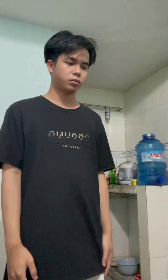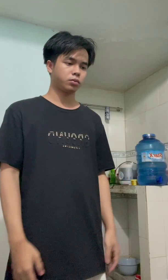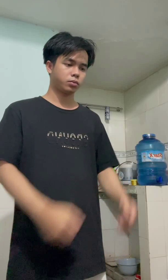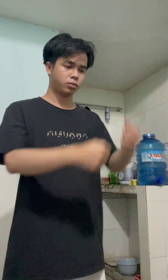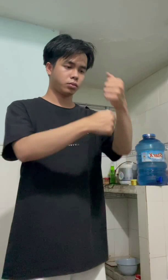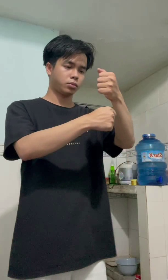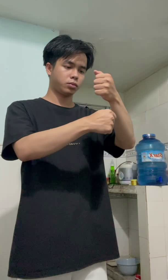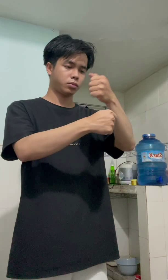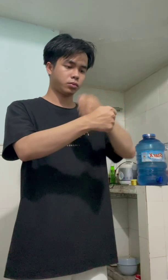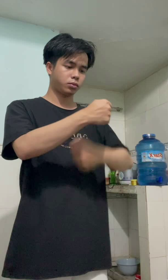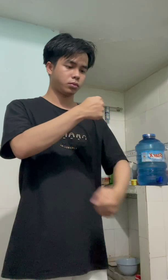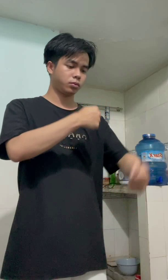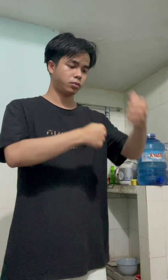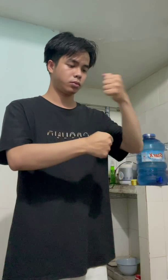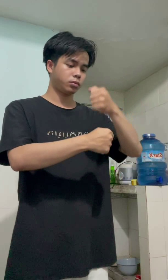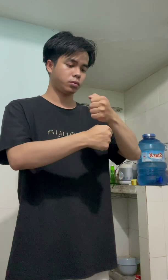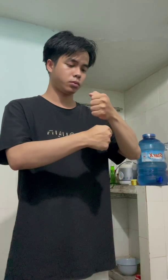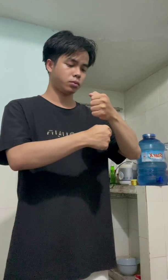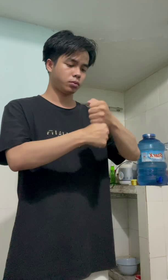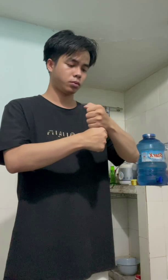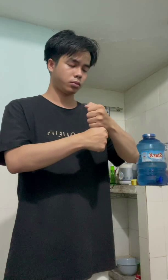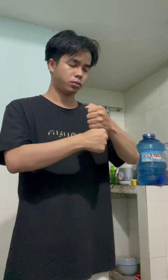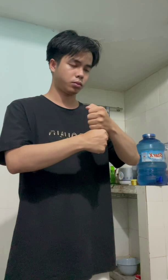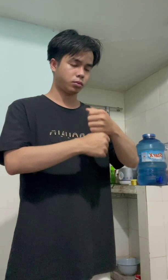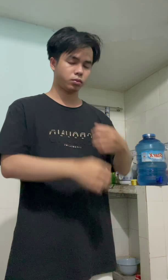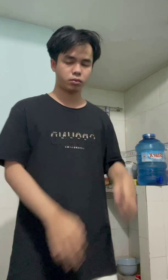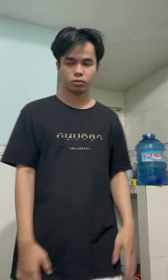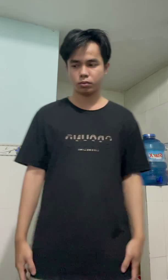nam